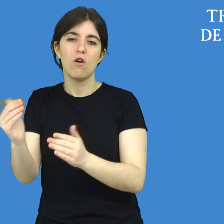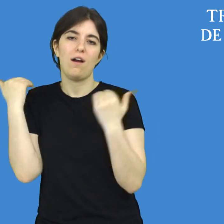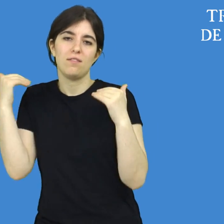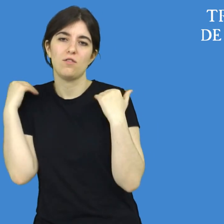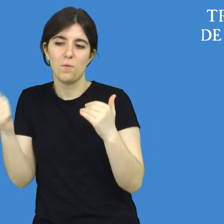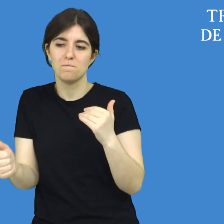ejercicio